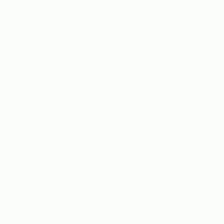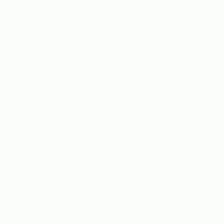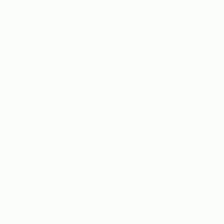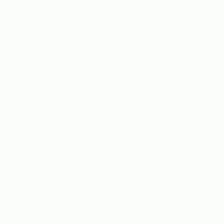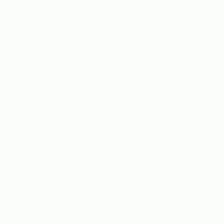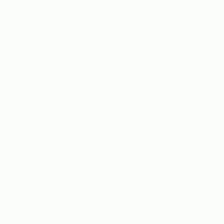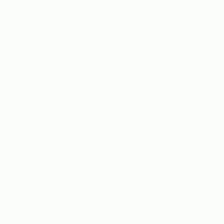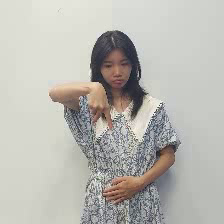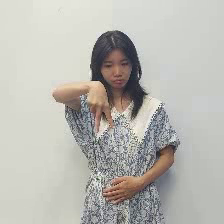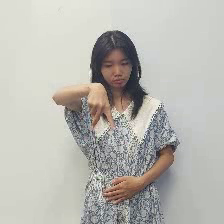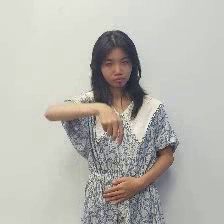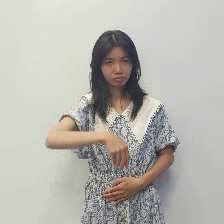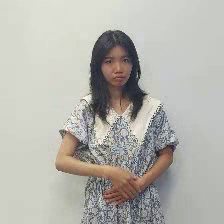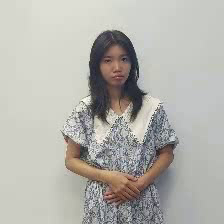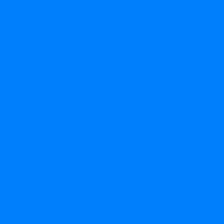Đi